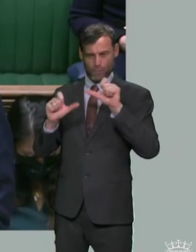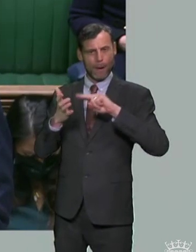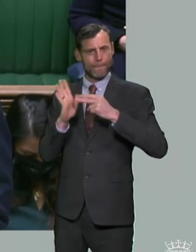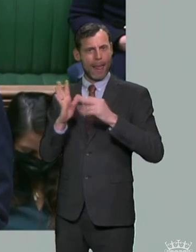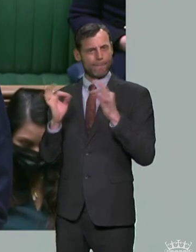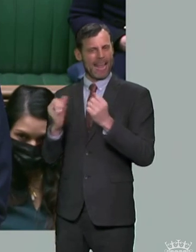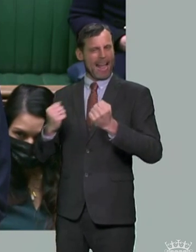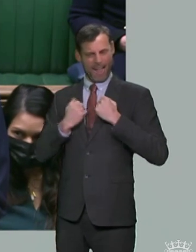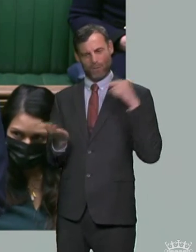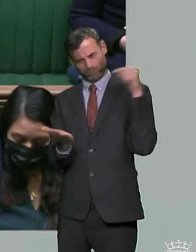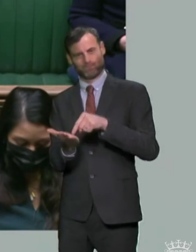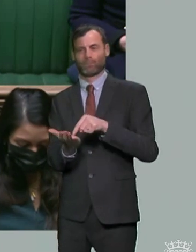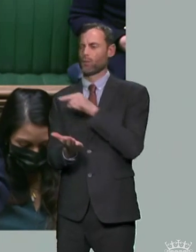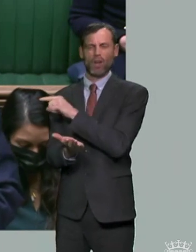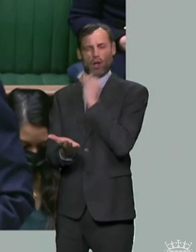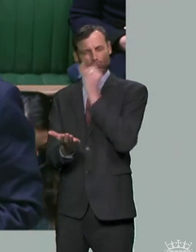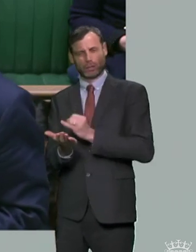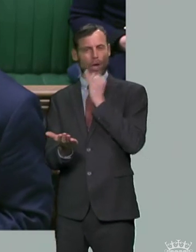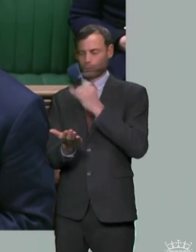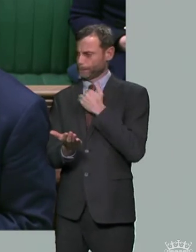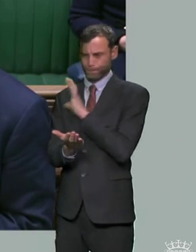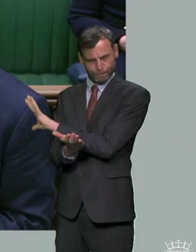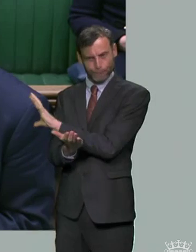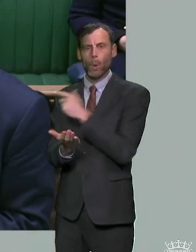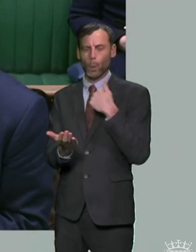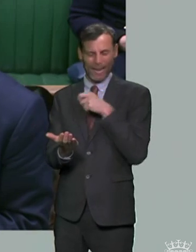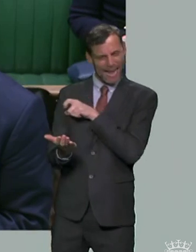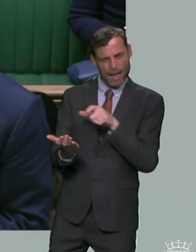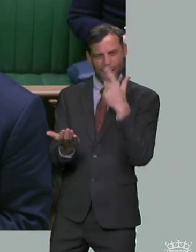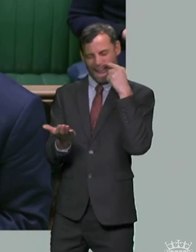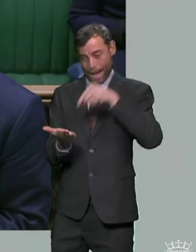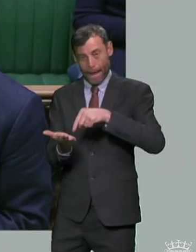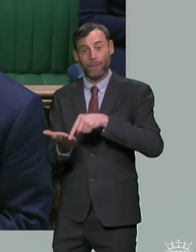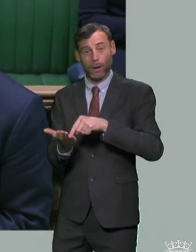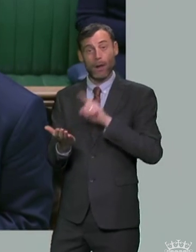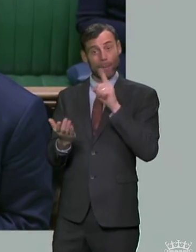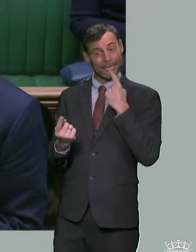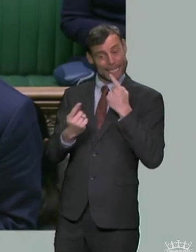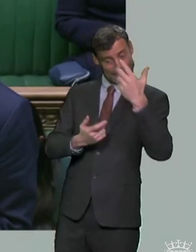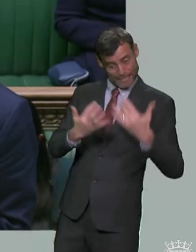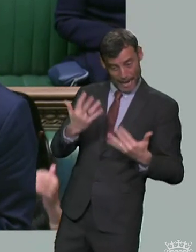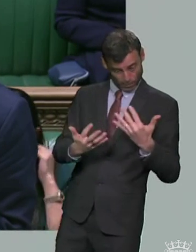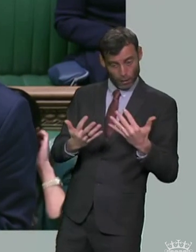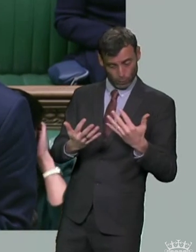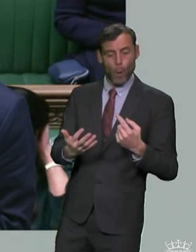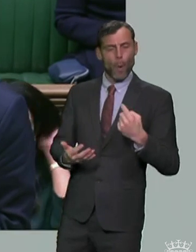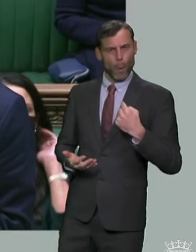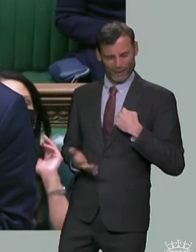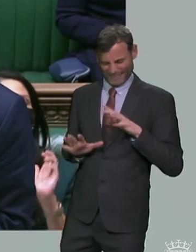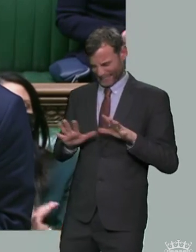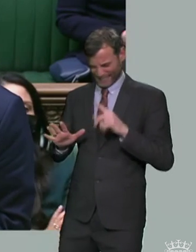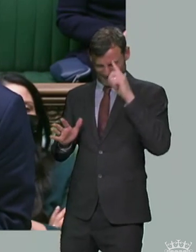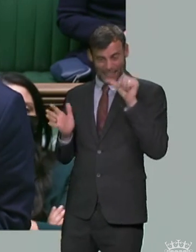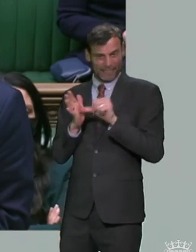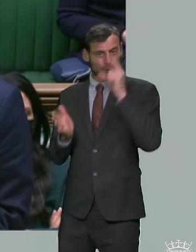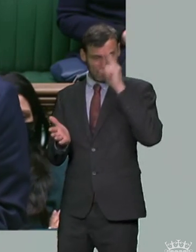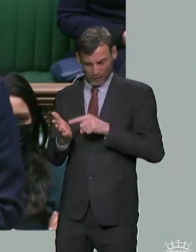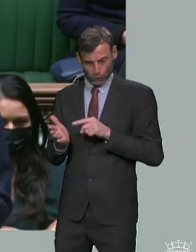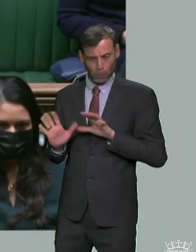Although we must continue to remain cautious, the data are showing that, time and again, this Government got the toughest decisions right.